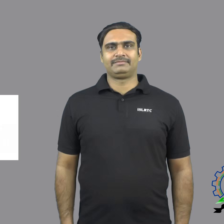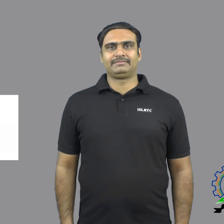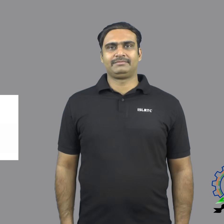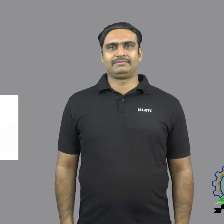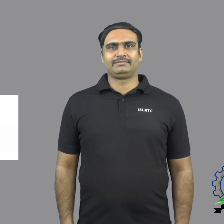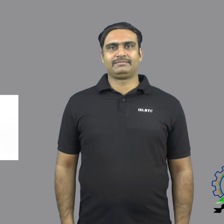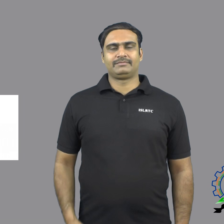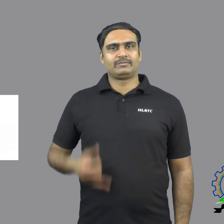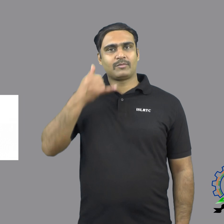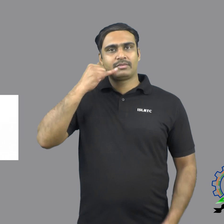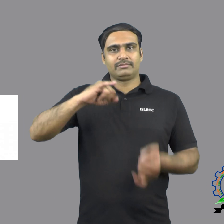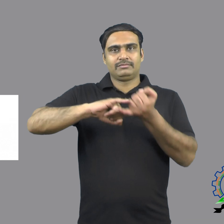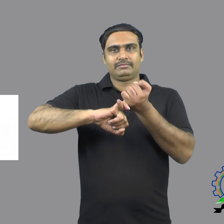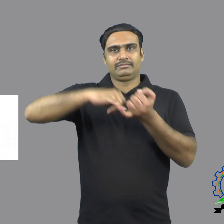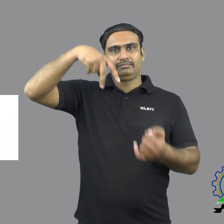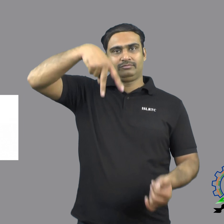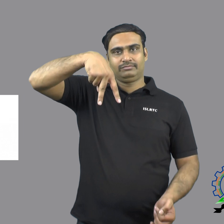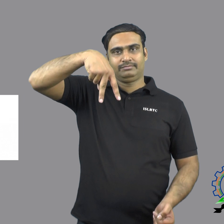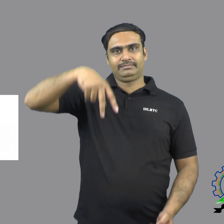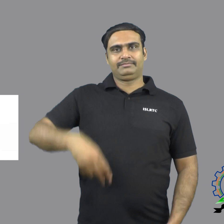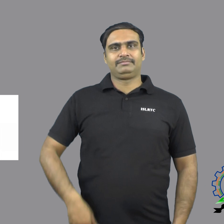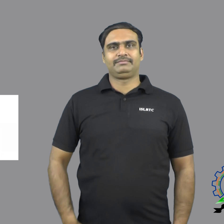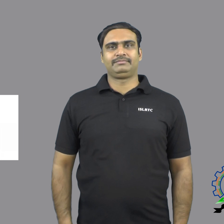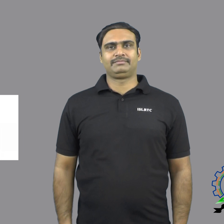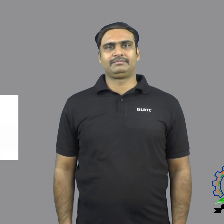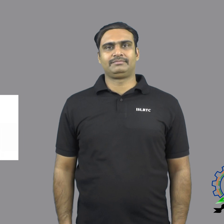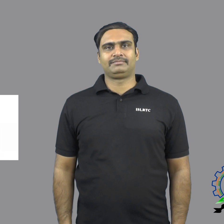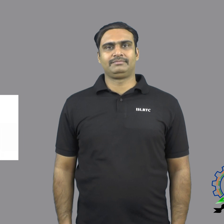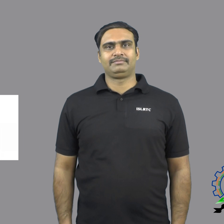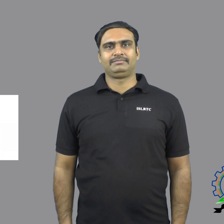Samsung Mobile